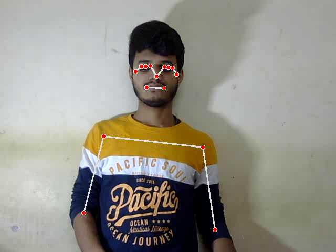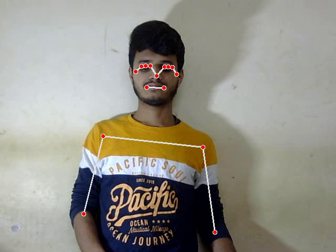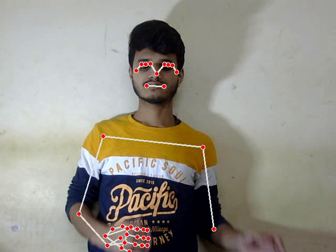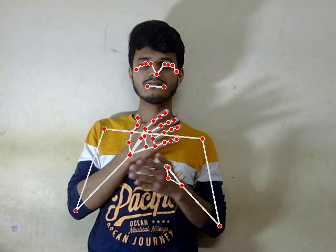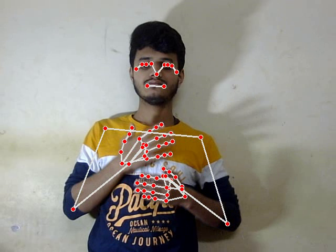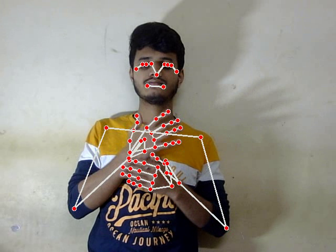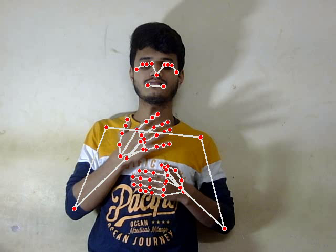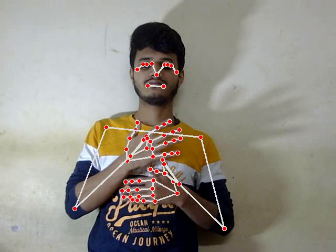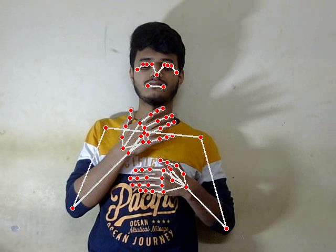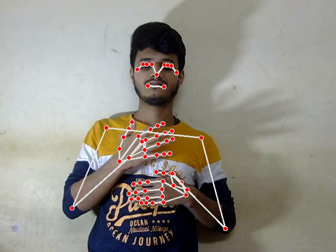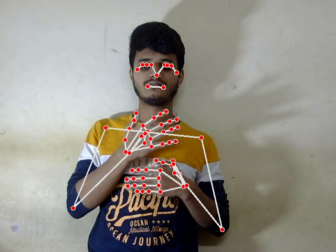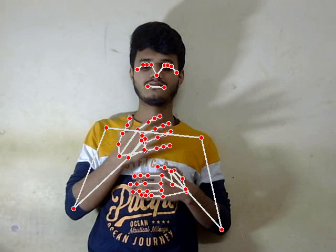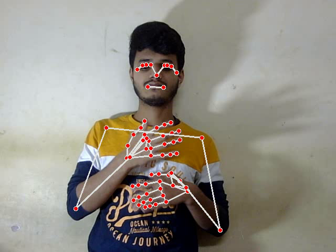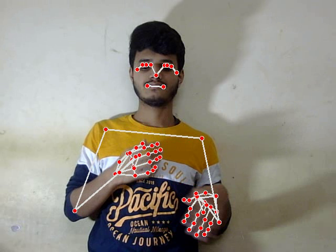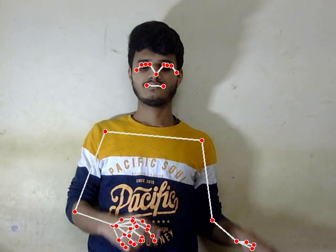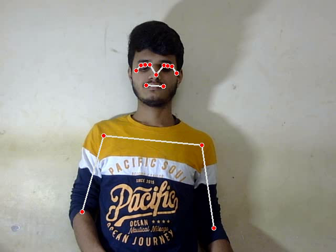happy